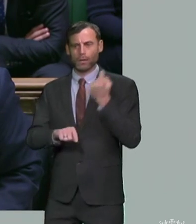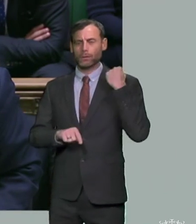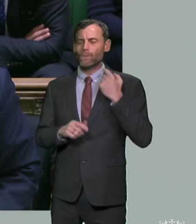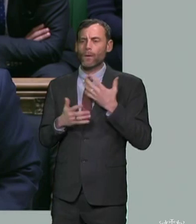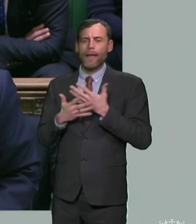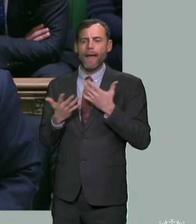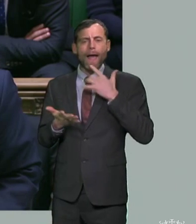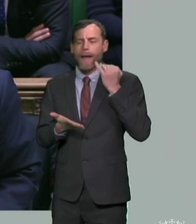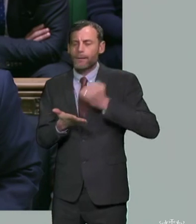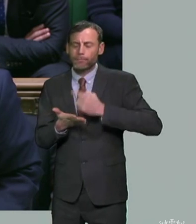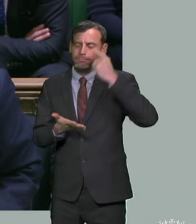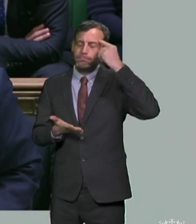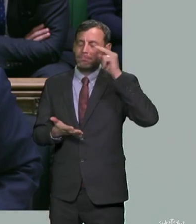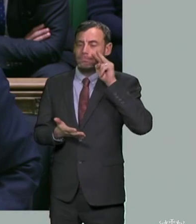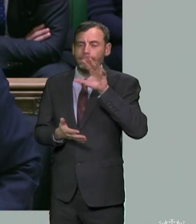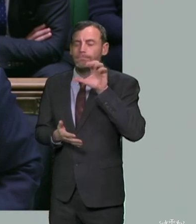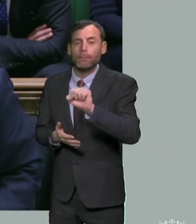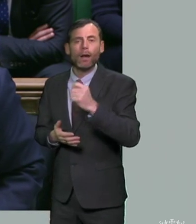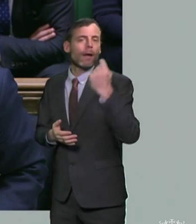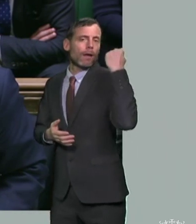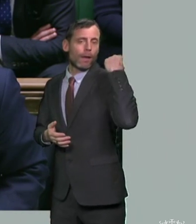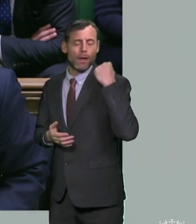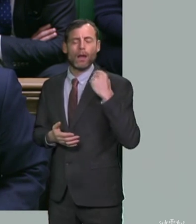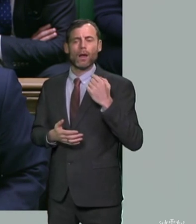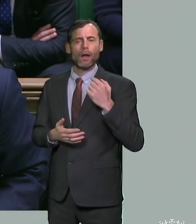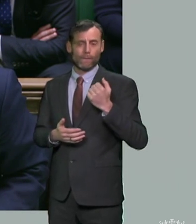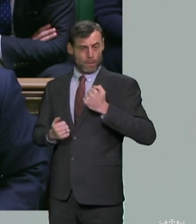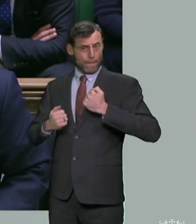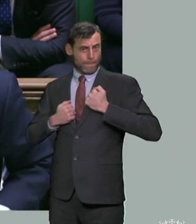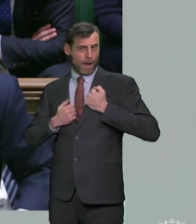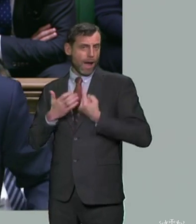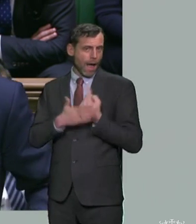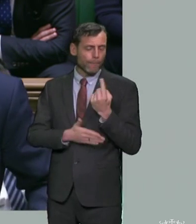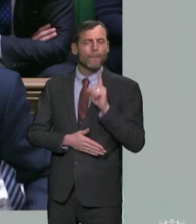10 by me and anybody else, but please can I ask him to wait for the inquiry to conclude?